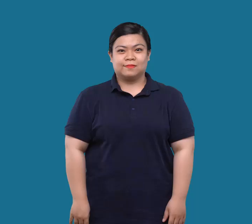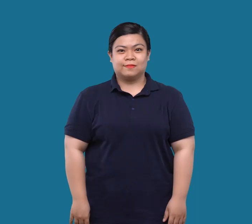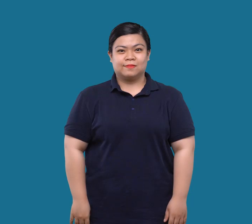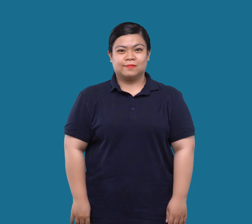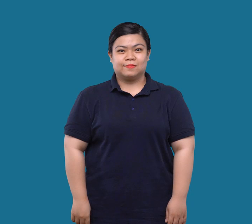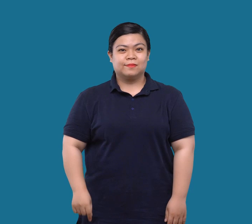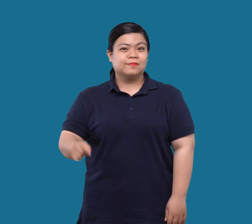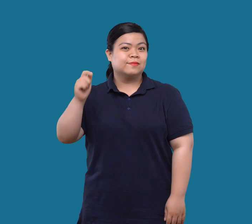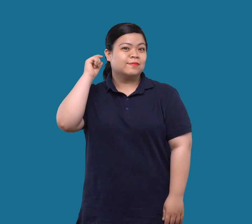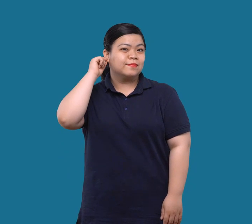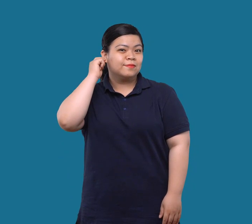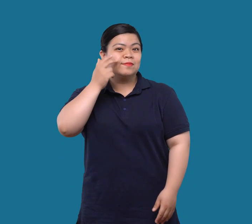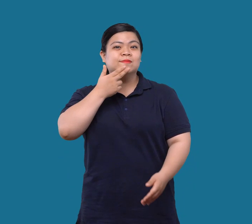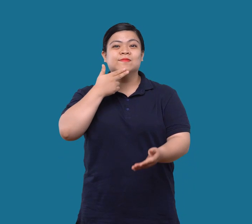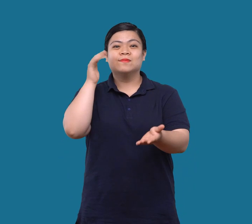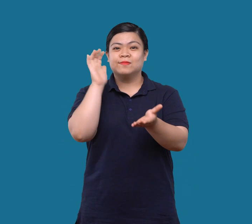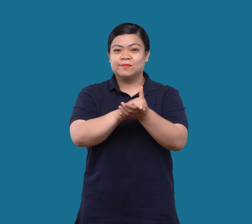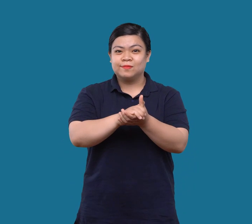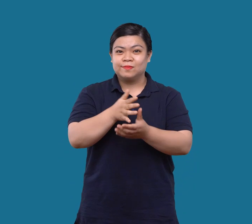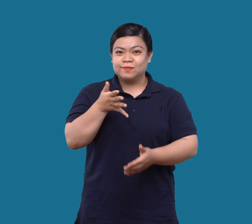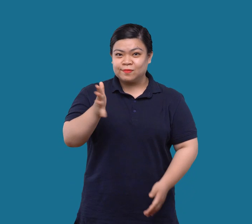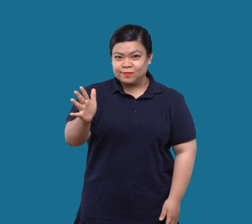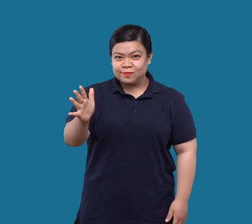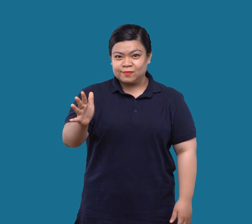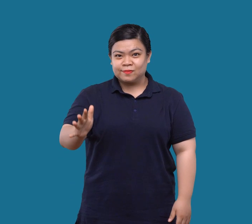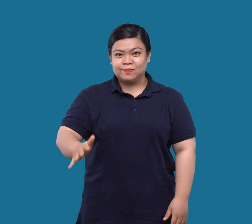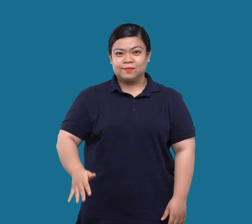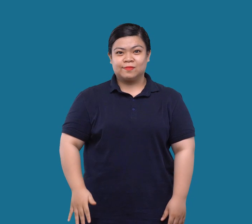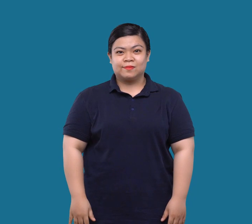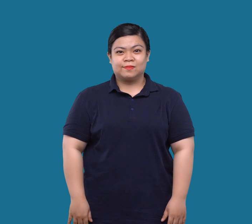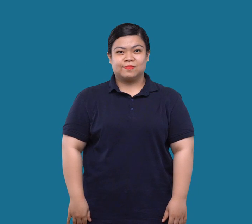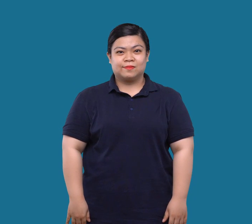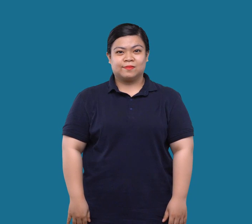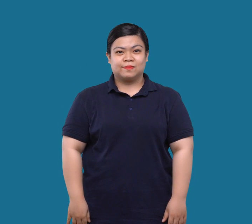chị chồng